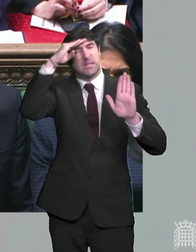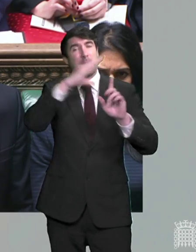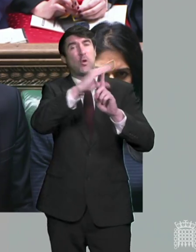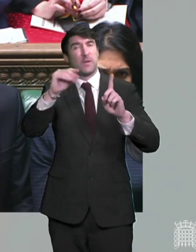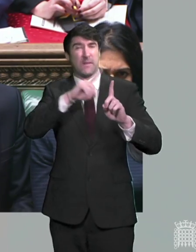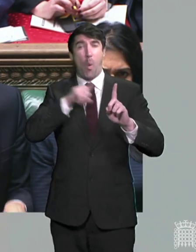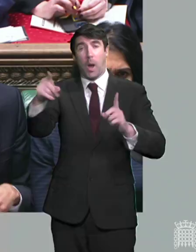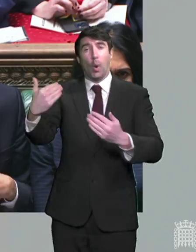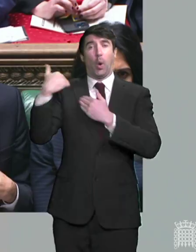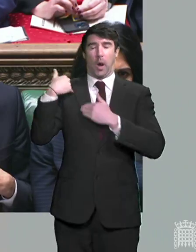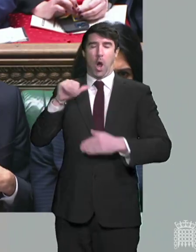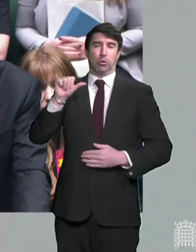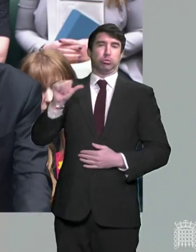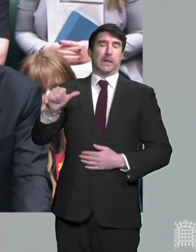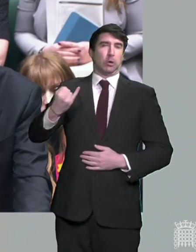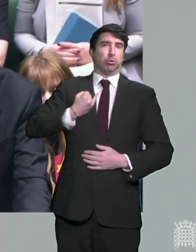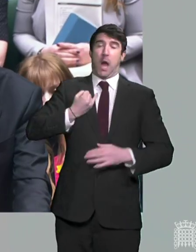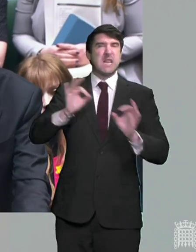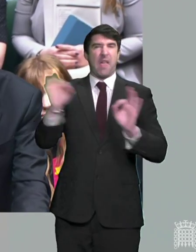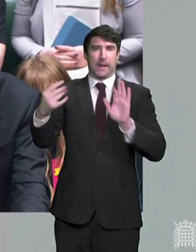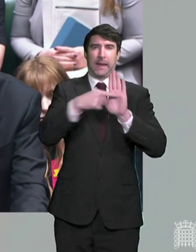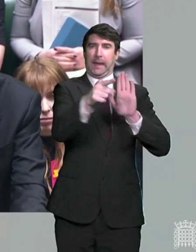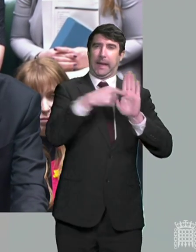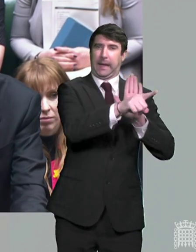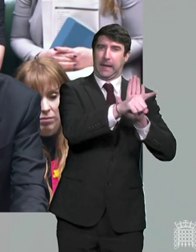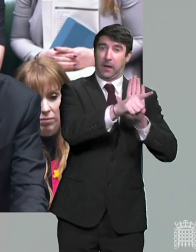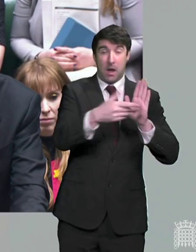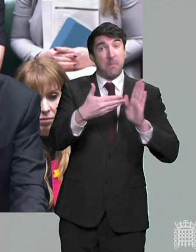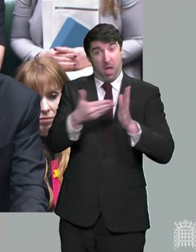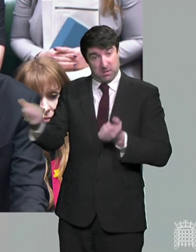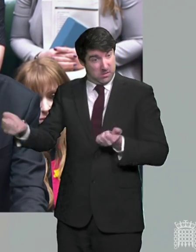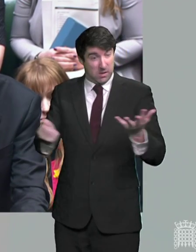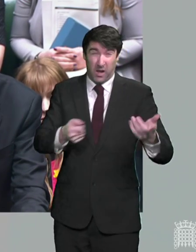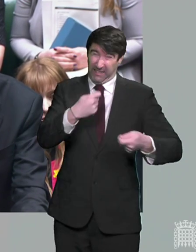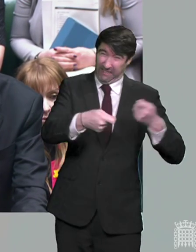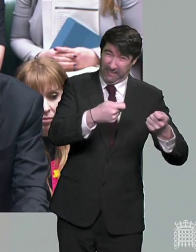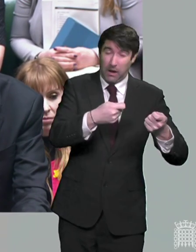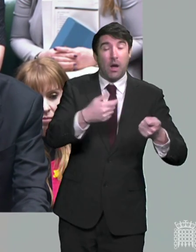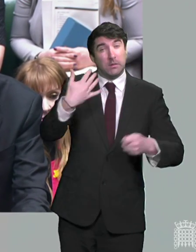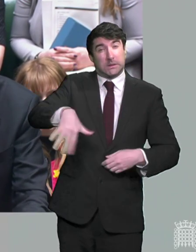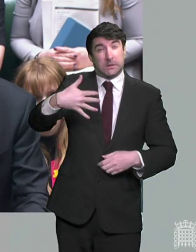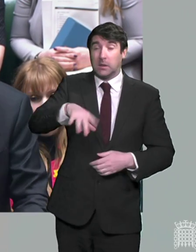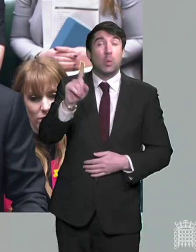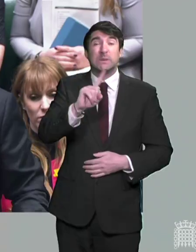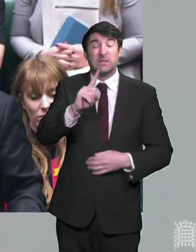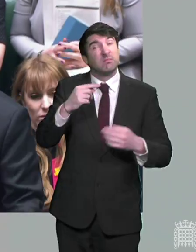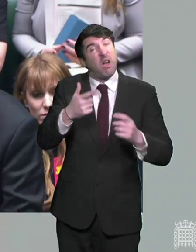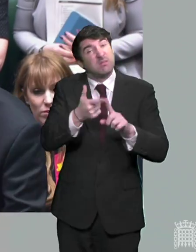It is not just bills or housing. Families are paying over £1,000 a month just to send their child to nursery.